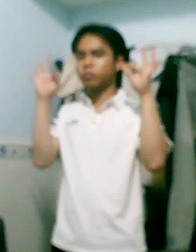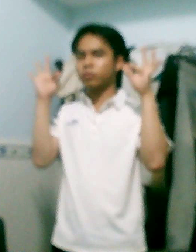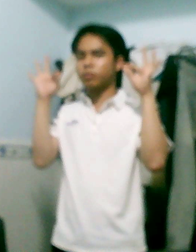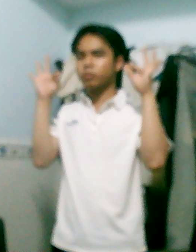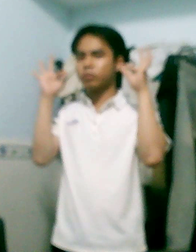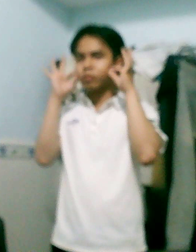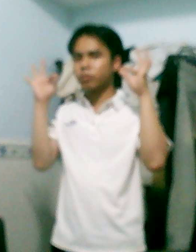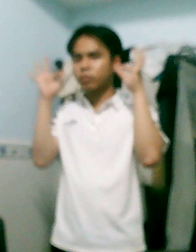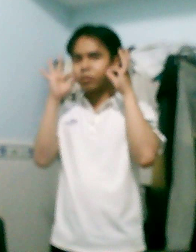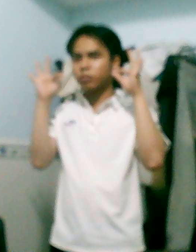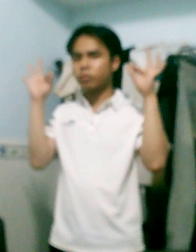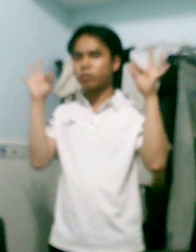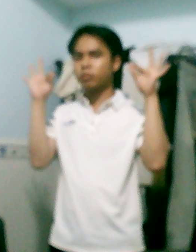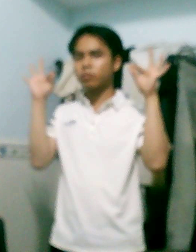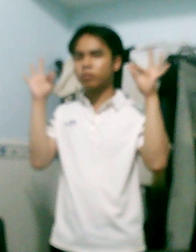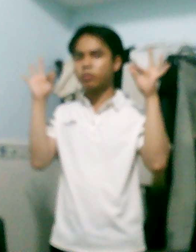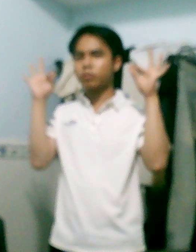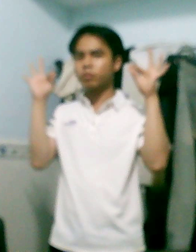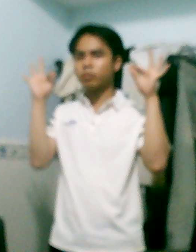meo